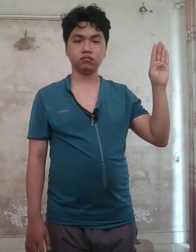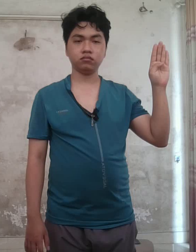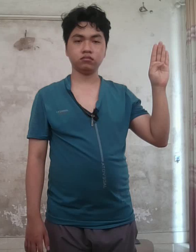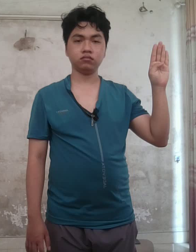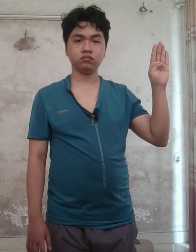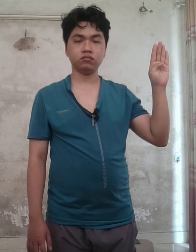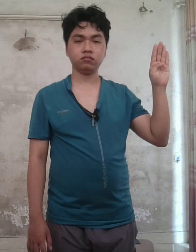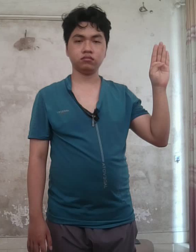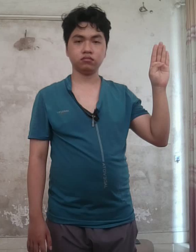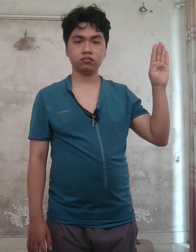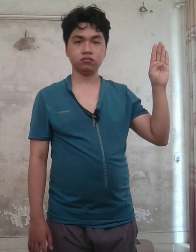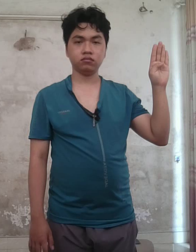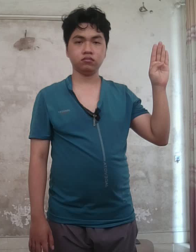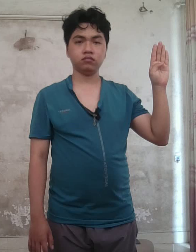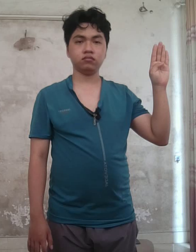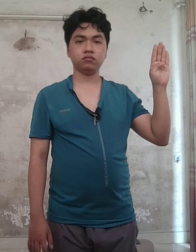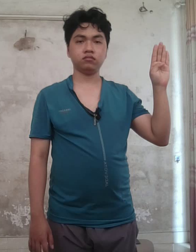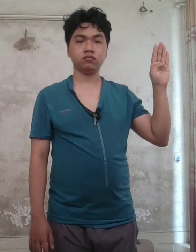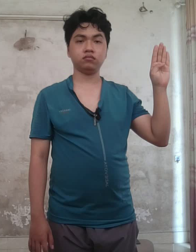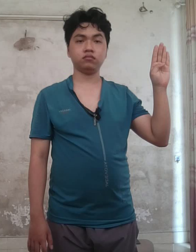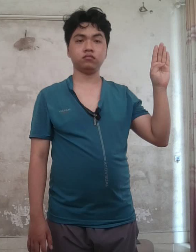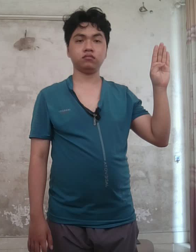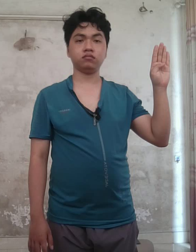b